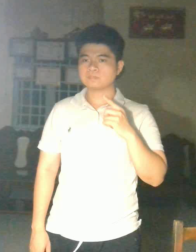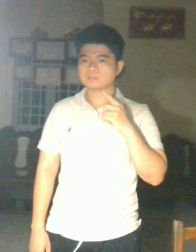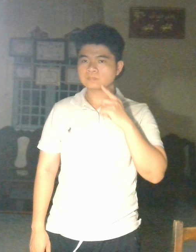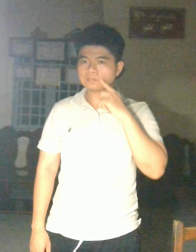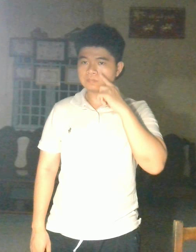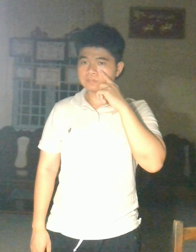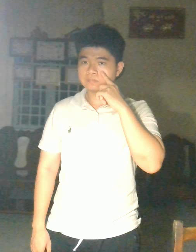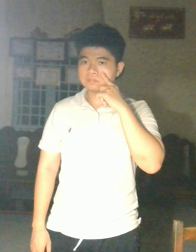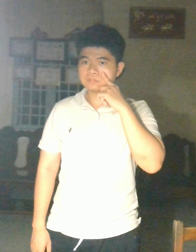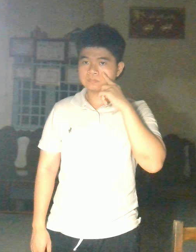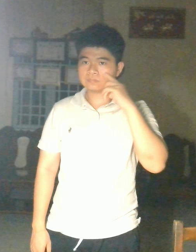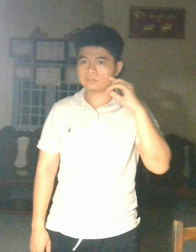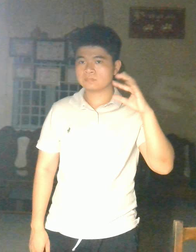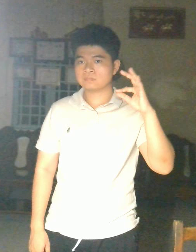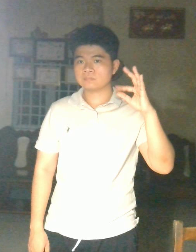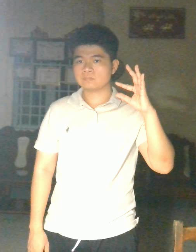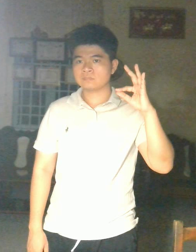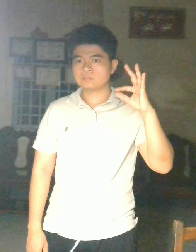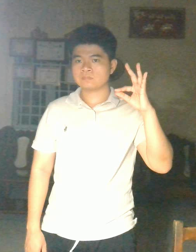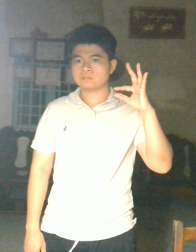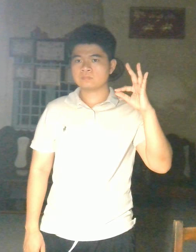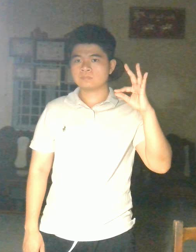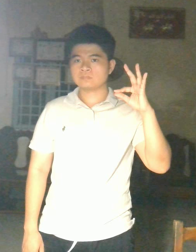lam quen